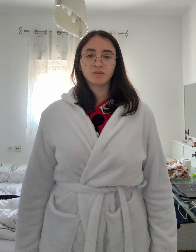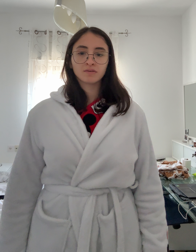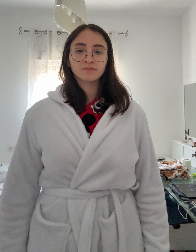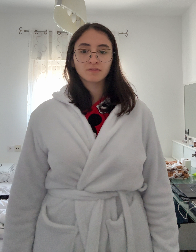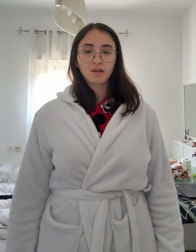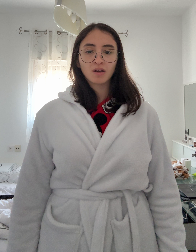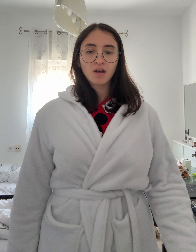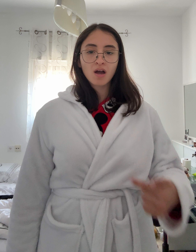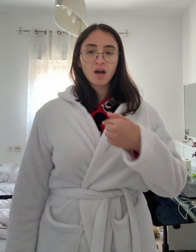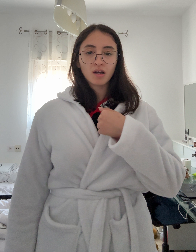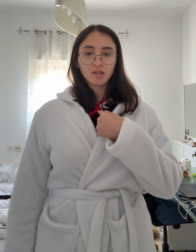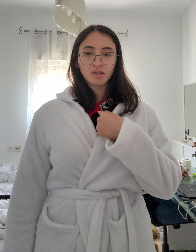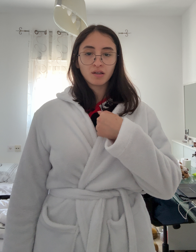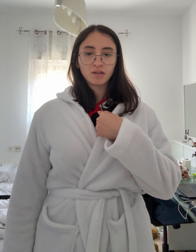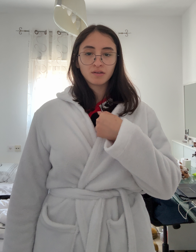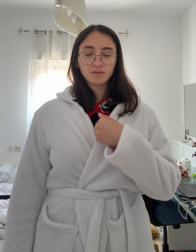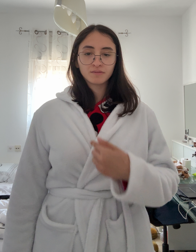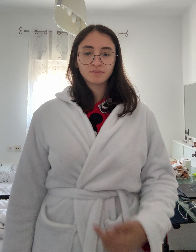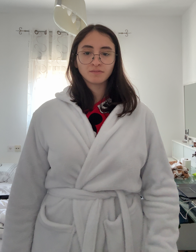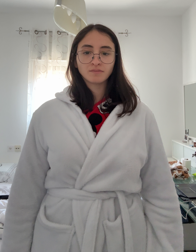אני